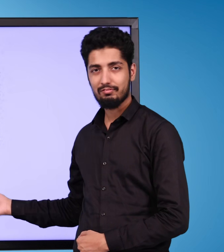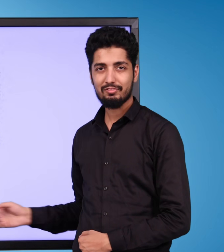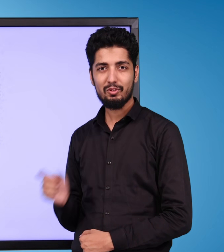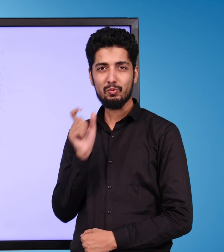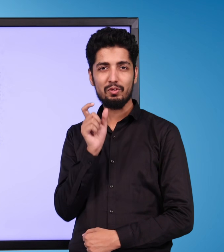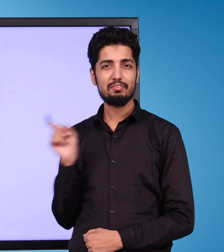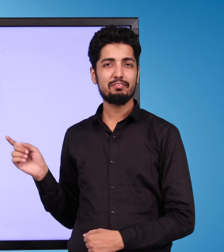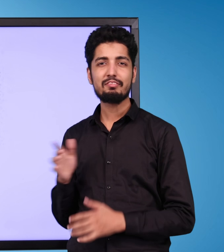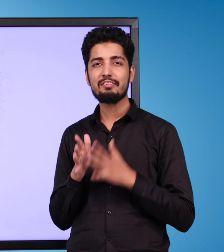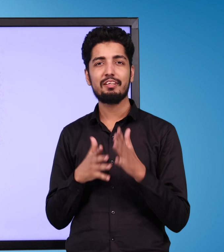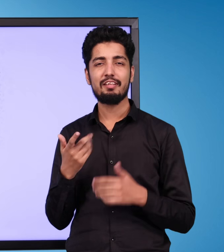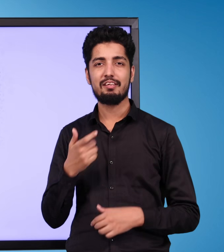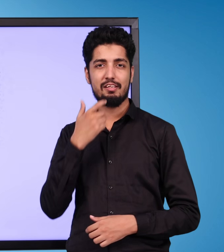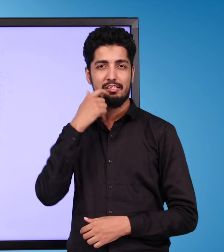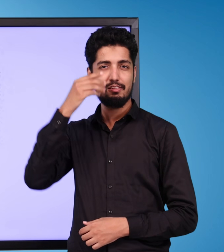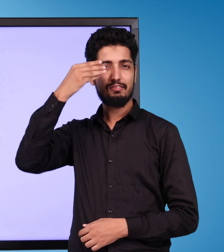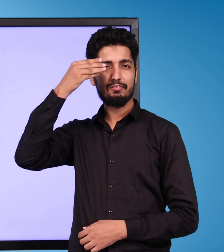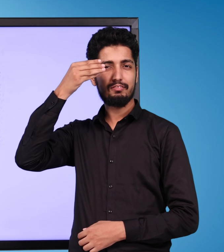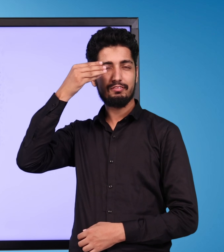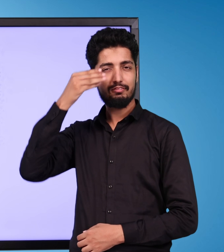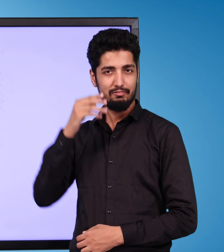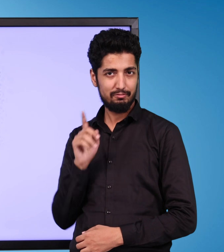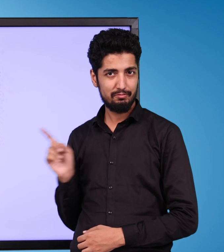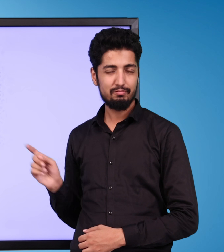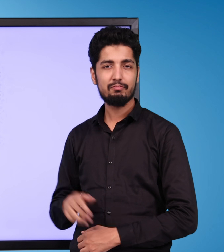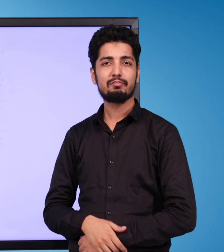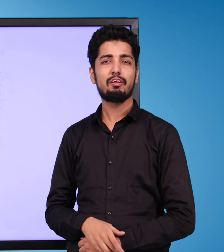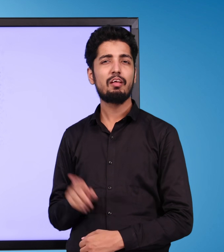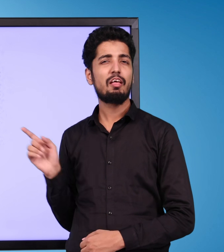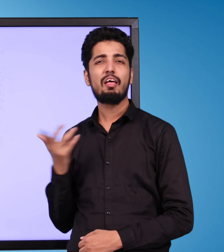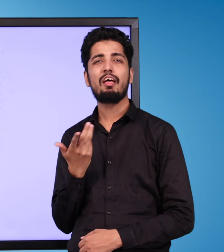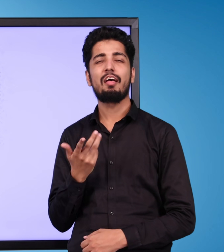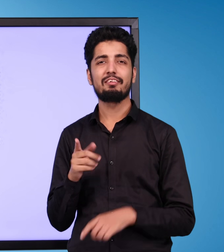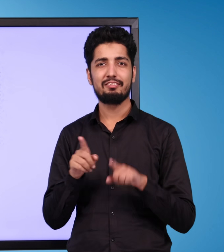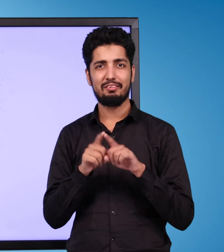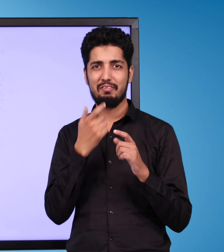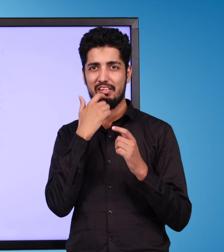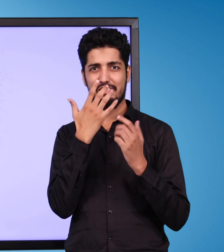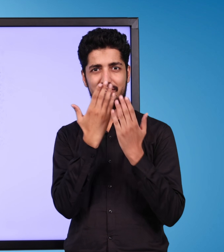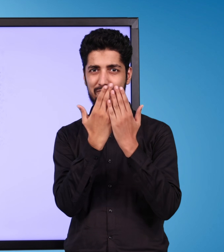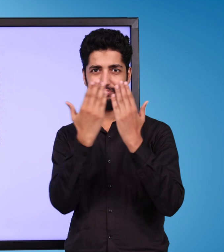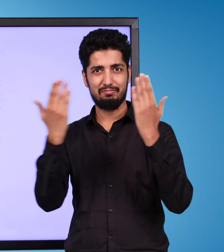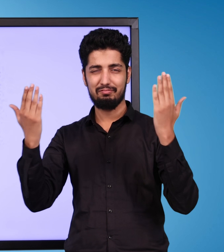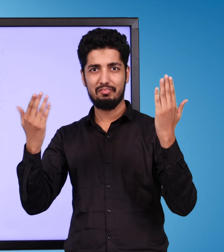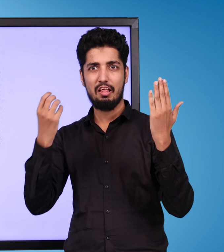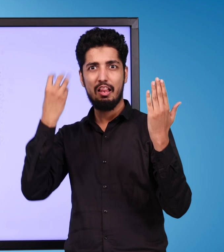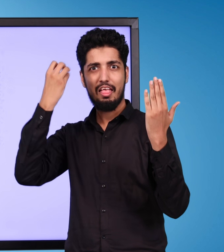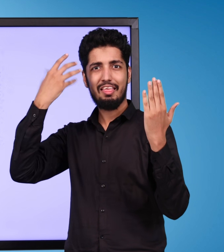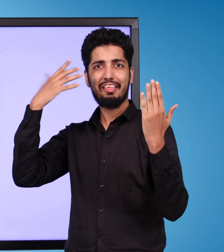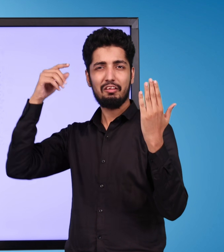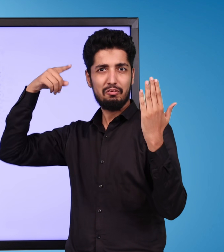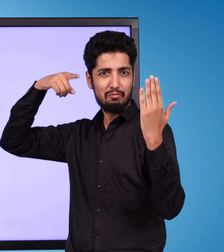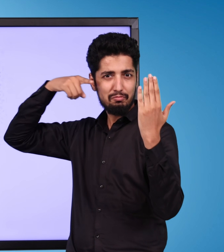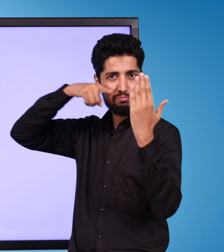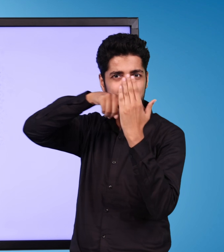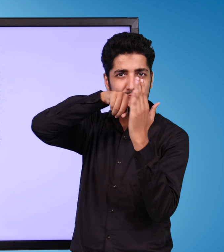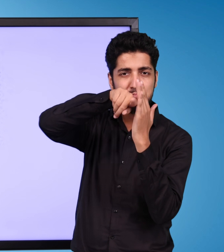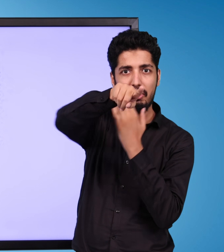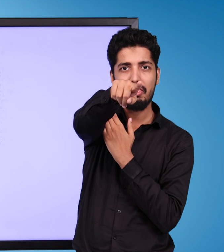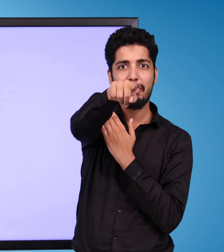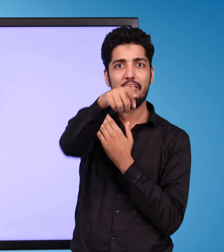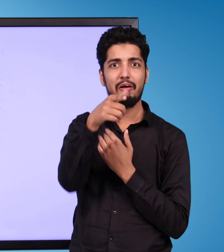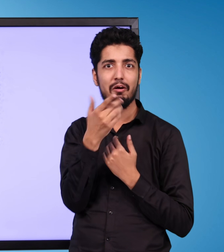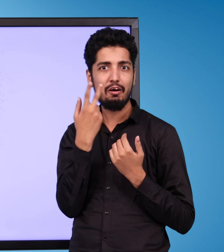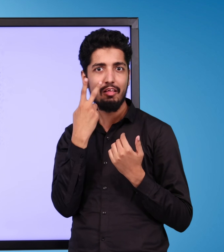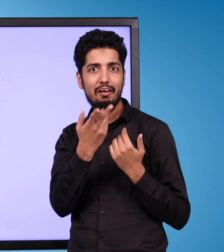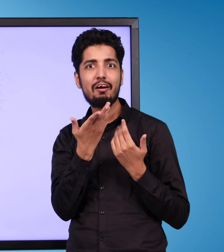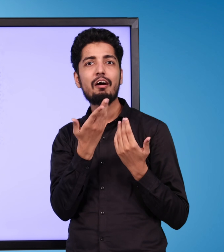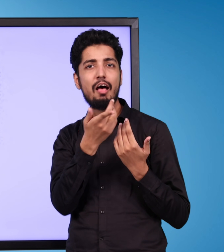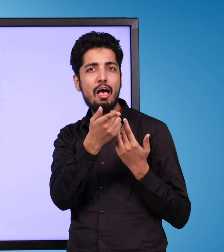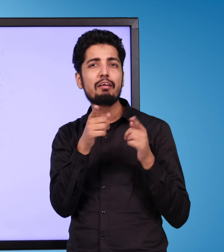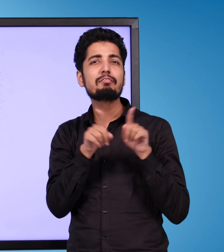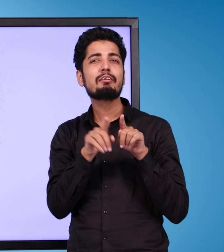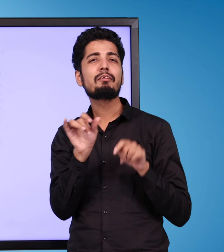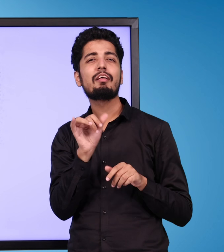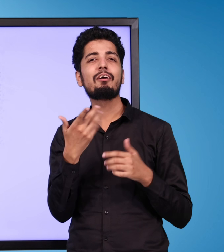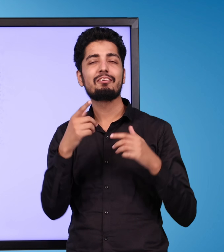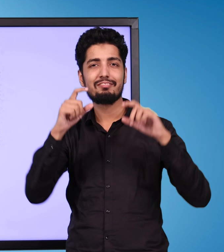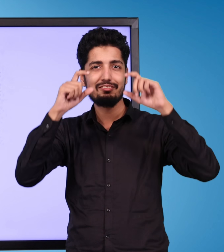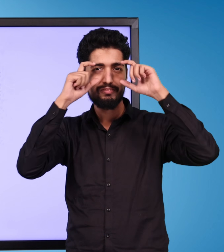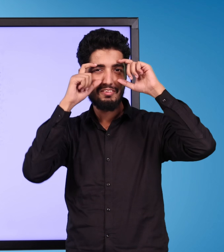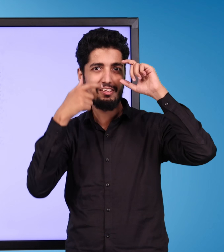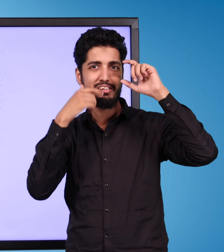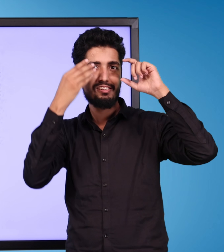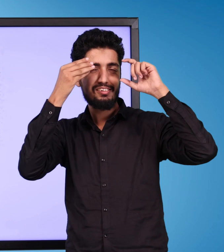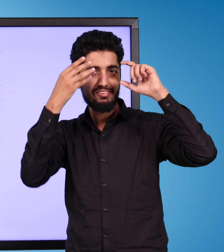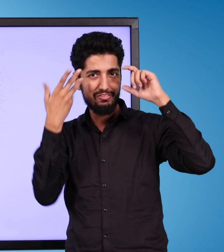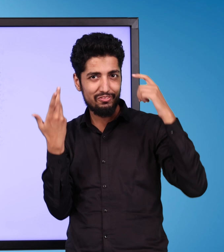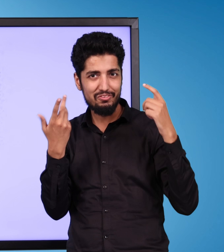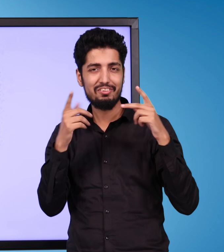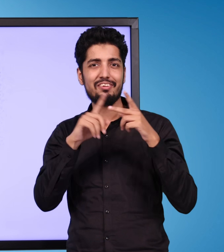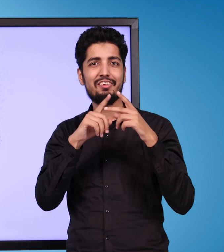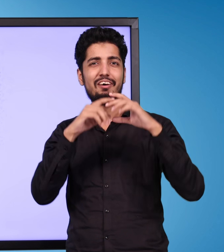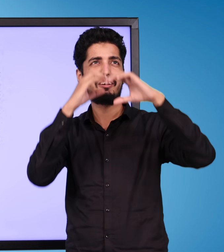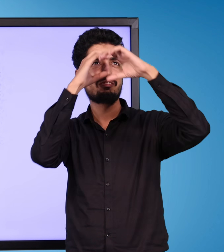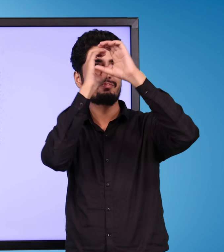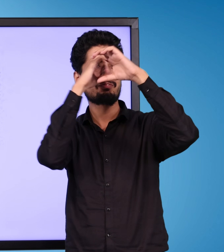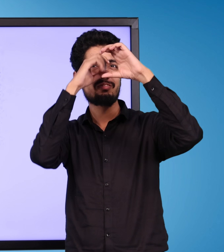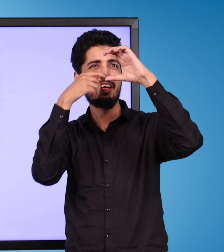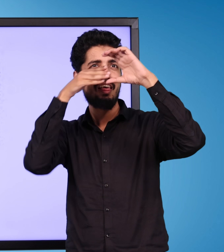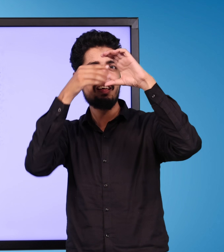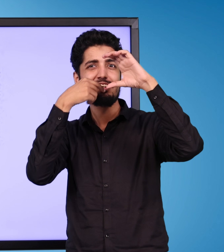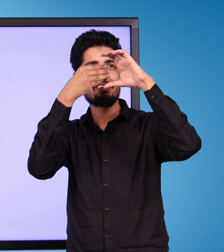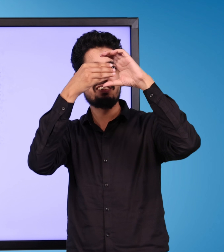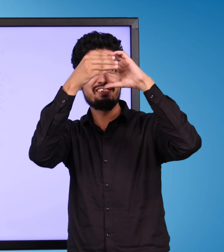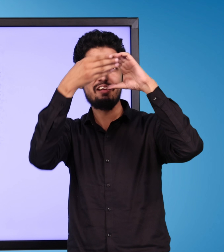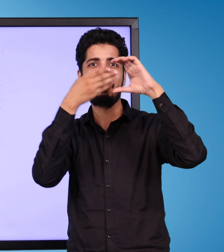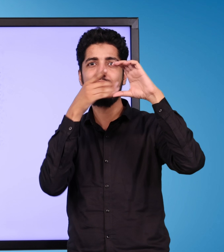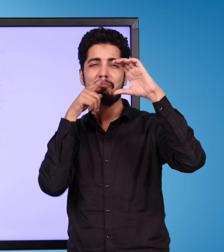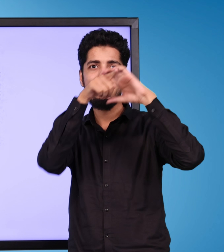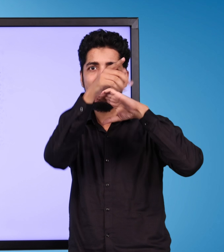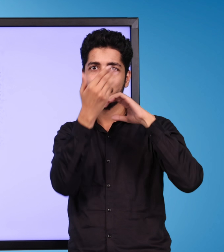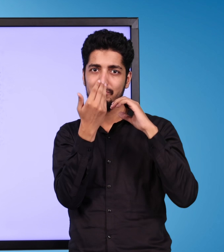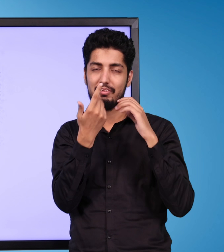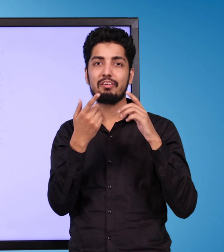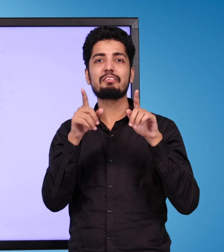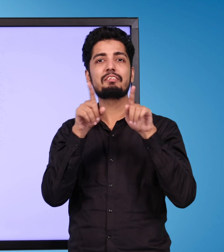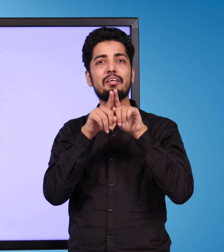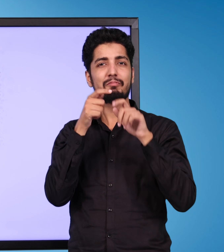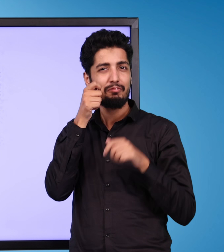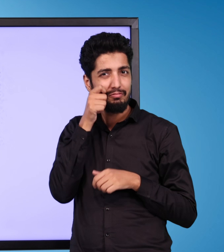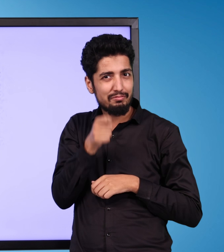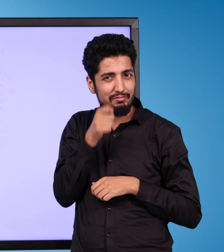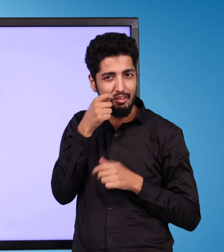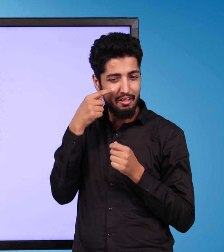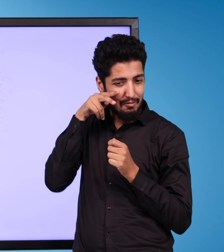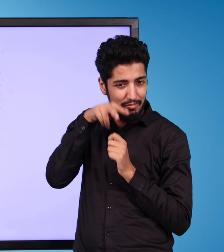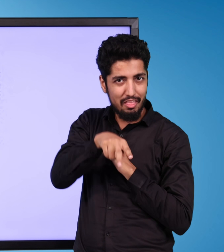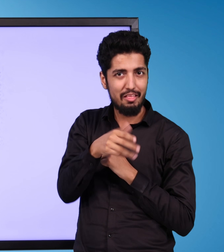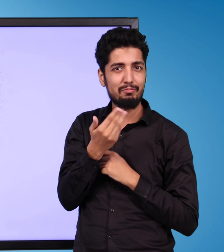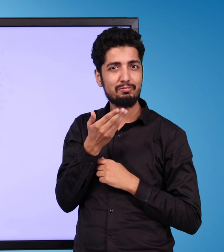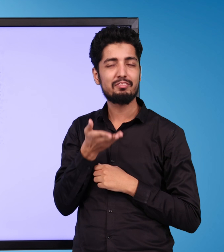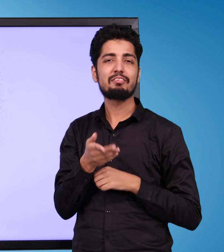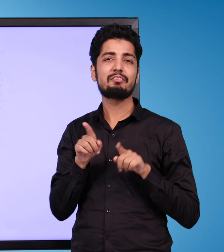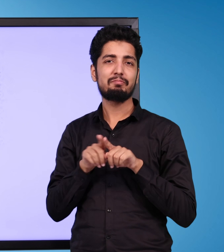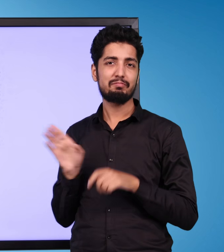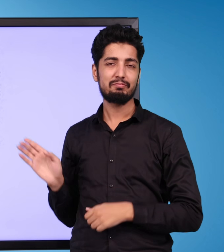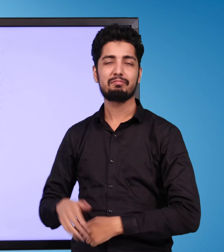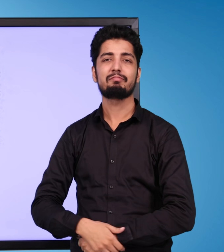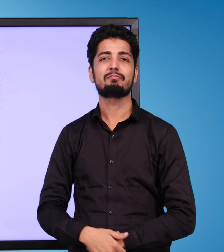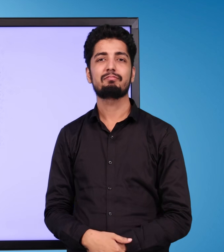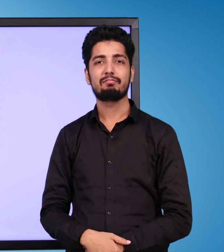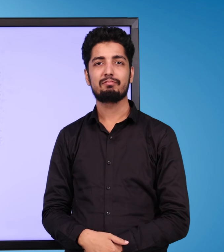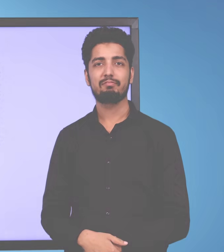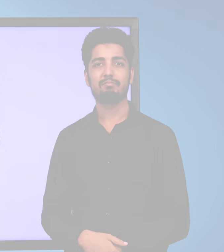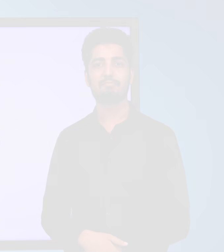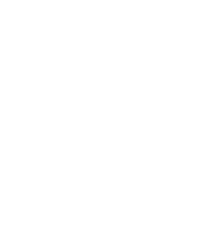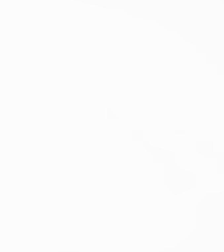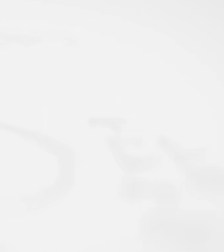This sign refers to lens. Lenses are made of transparent material and light can pass through them. For example, you may have seen lenses in magnifying glasses. Lenses are widely used in spectacles, telescopes and microscopes.